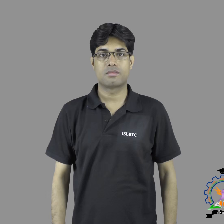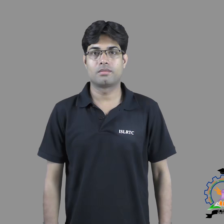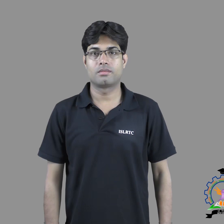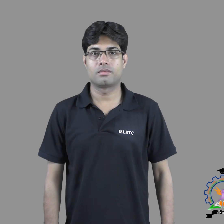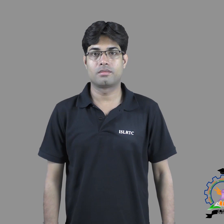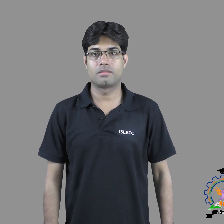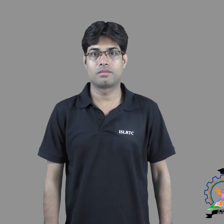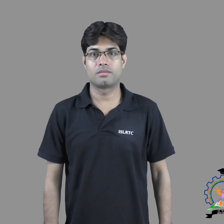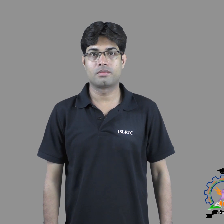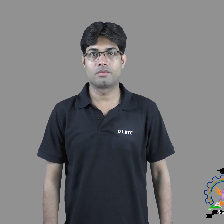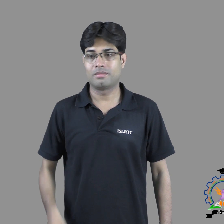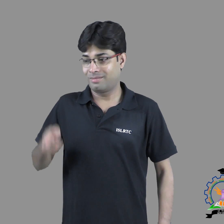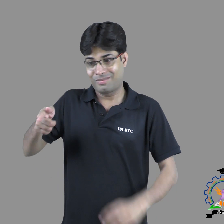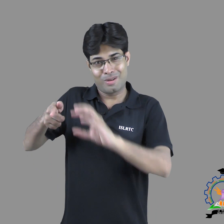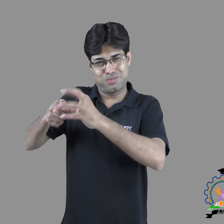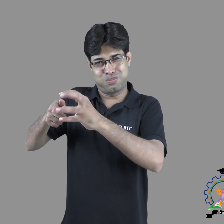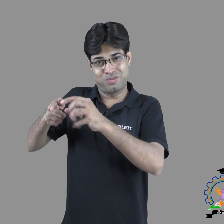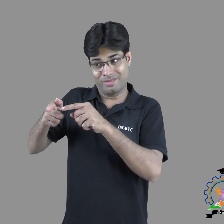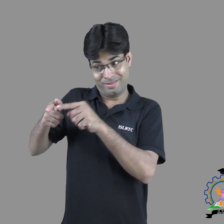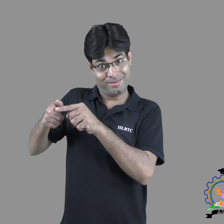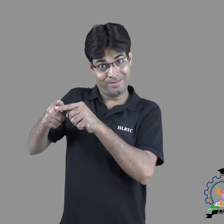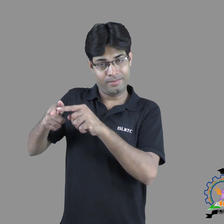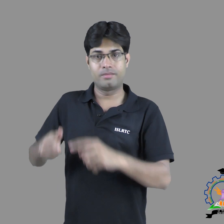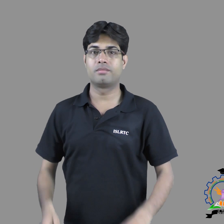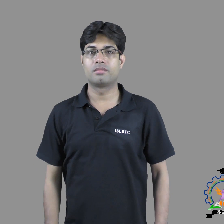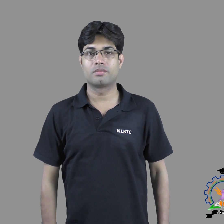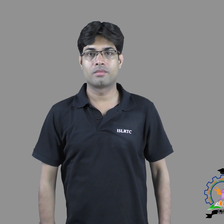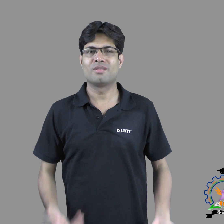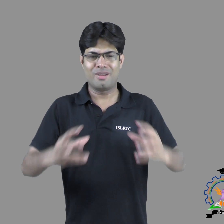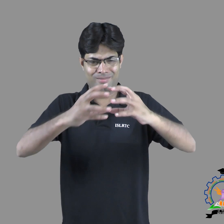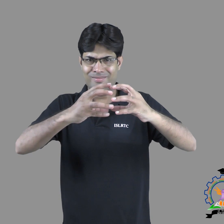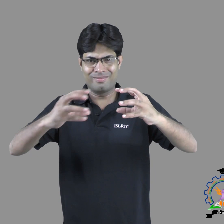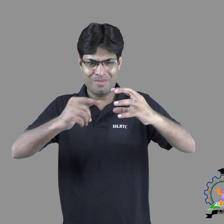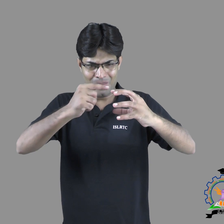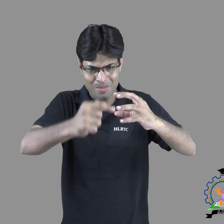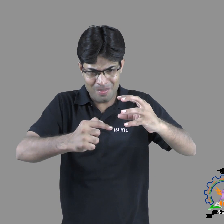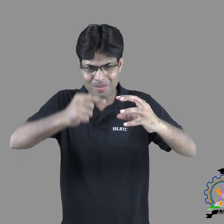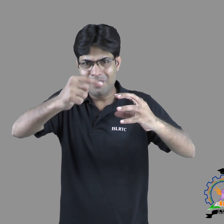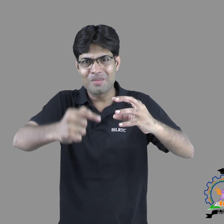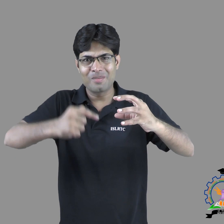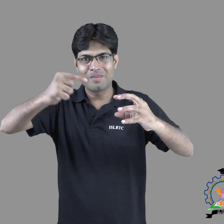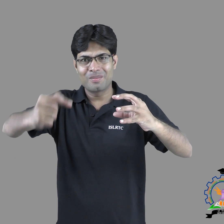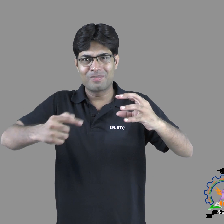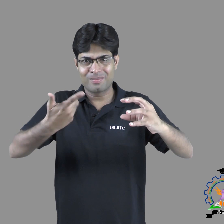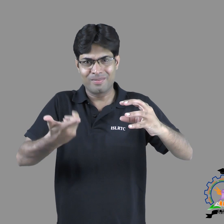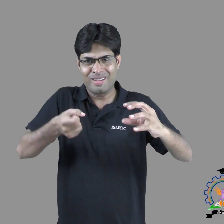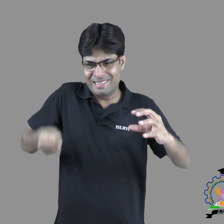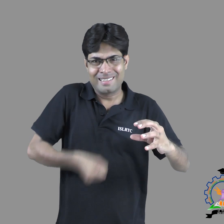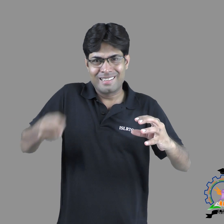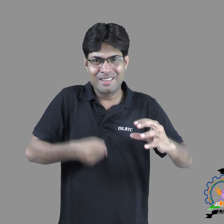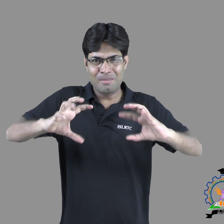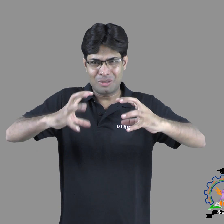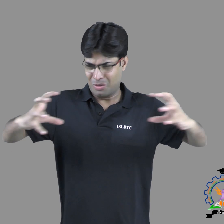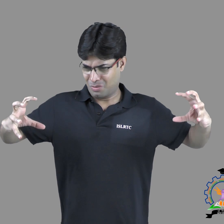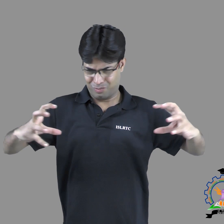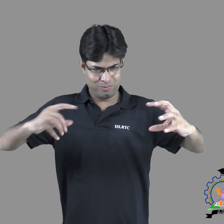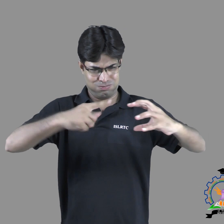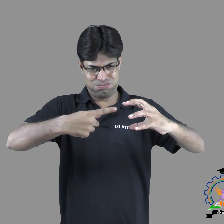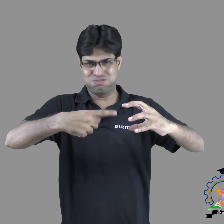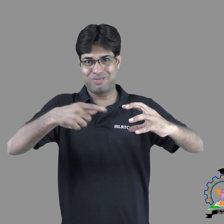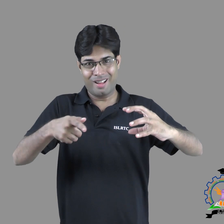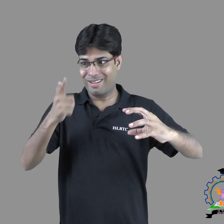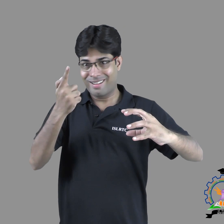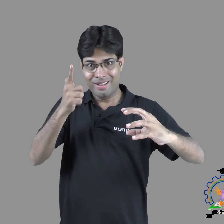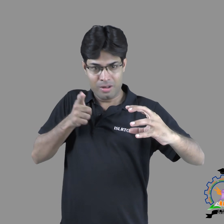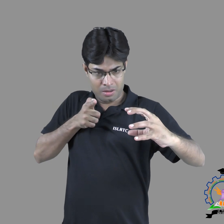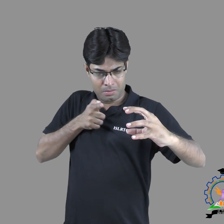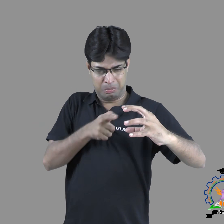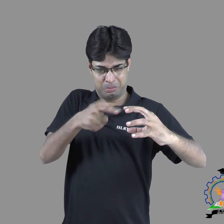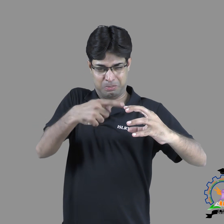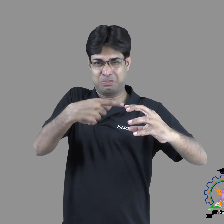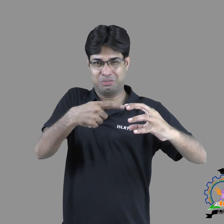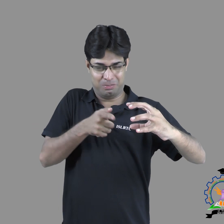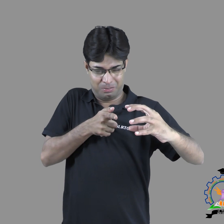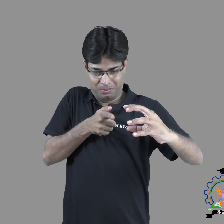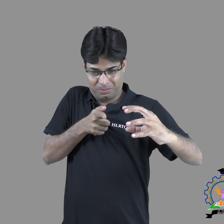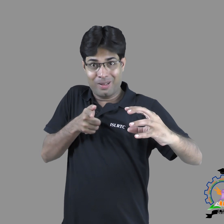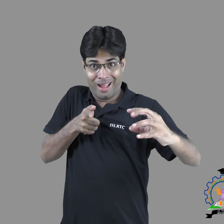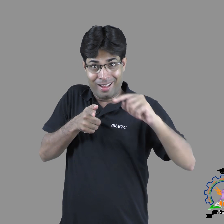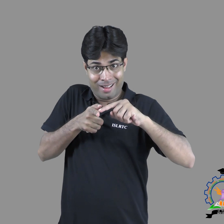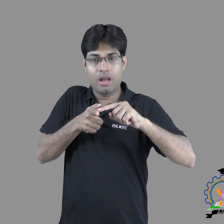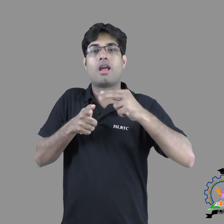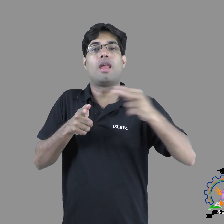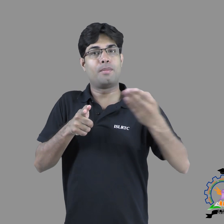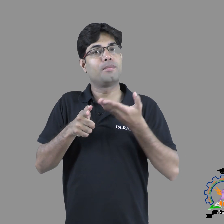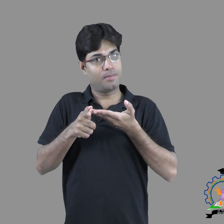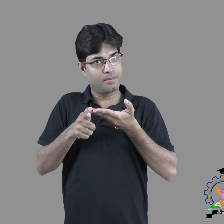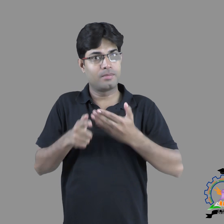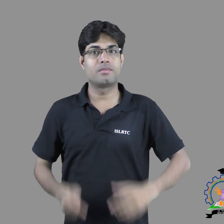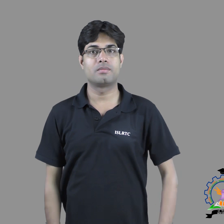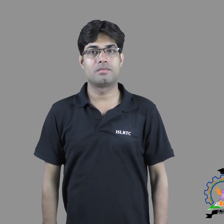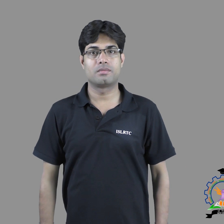Tipped Tool